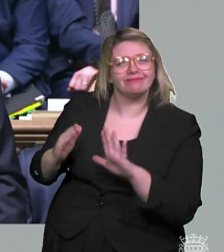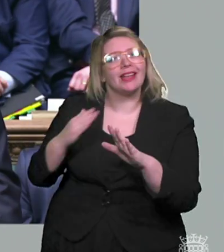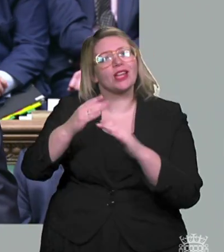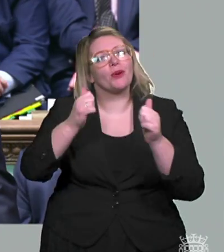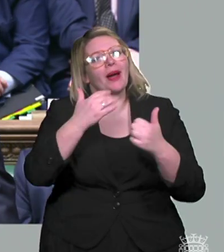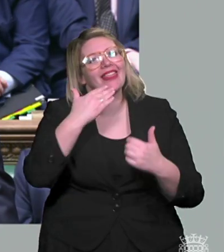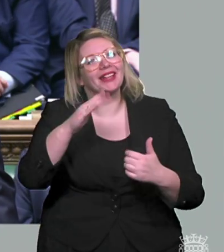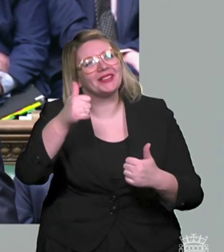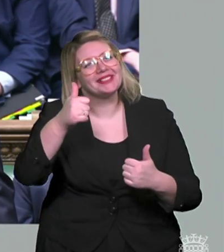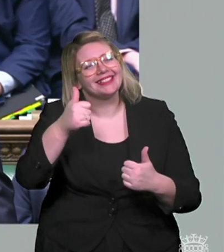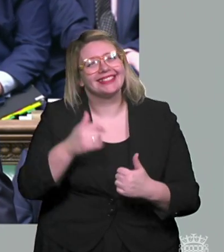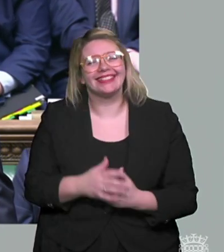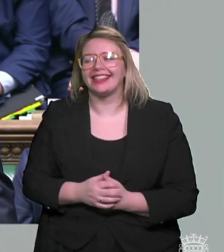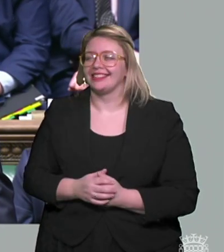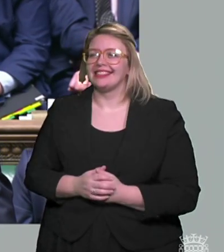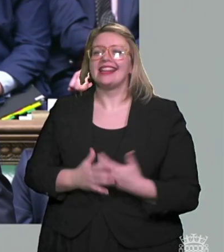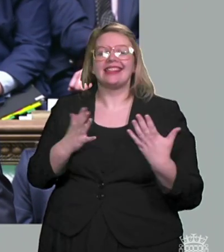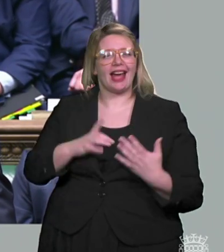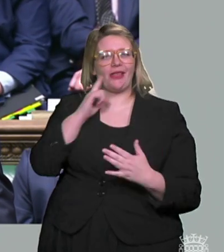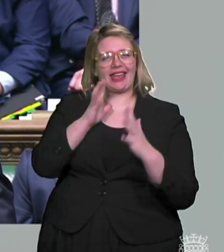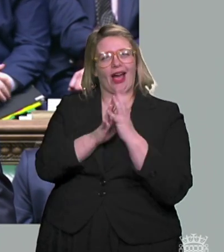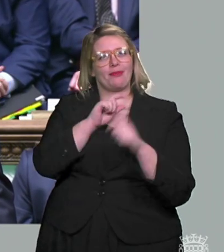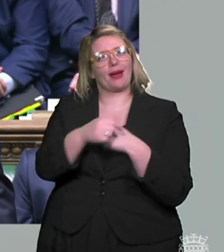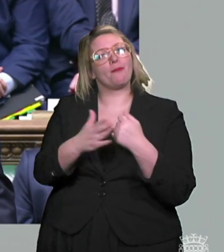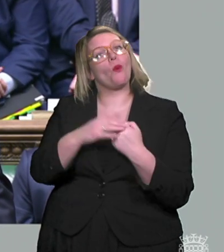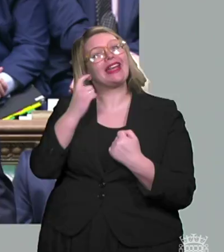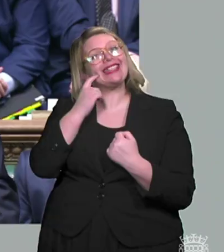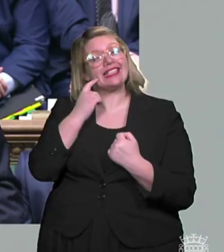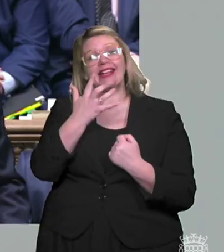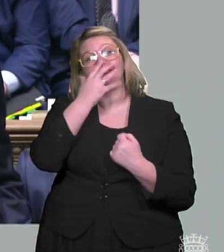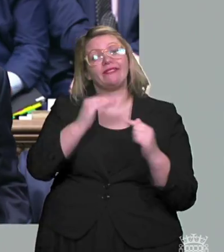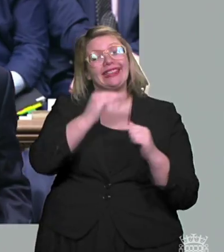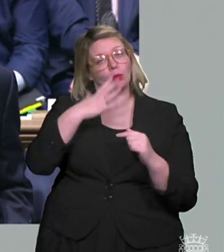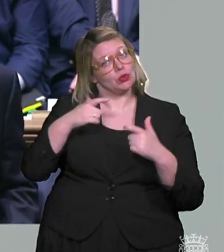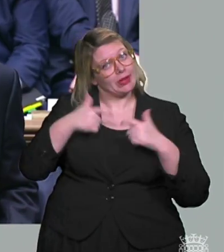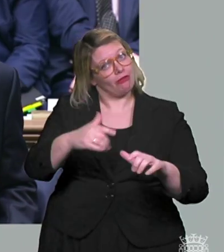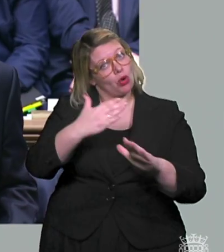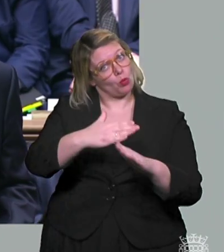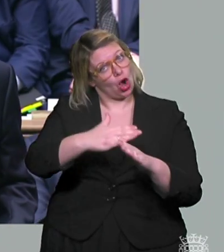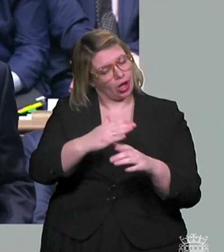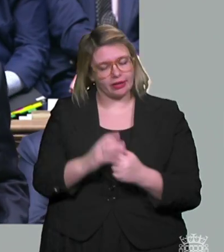So today I take three steps to make it easier for those who wish to work longer to do so.